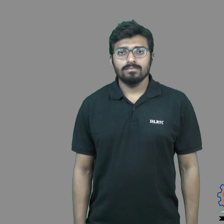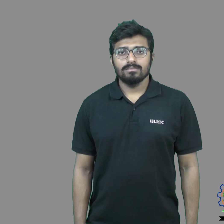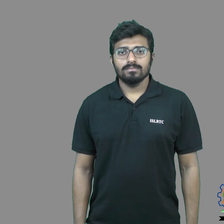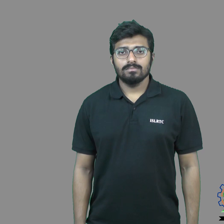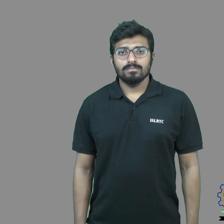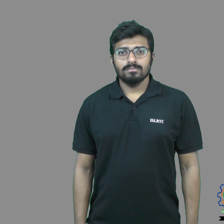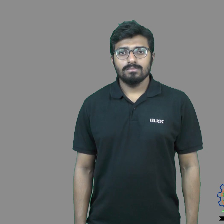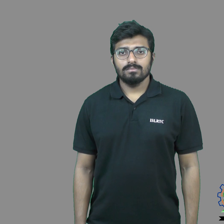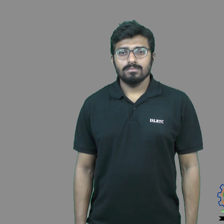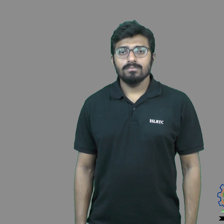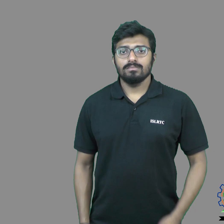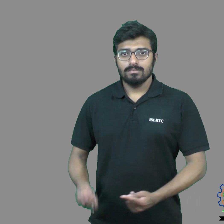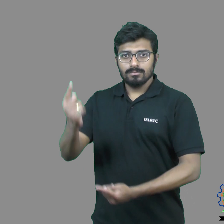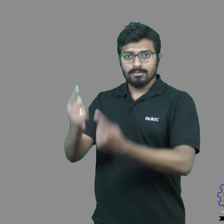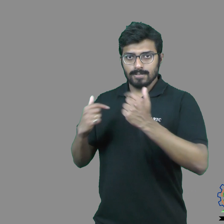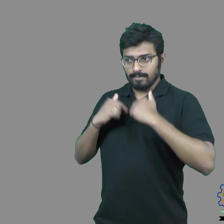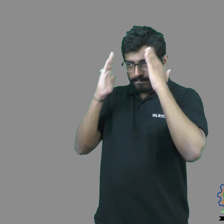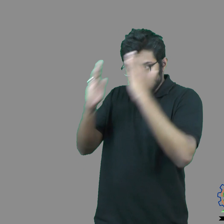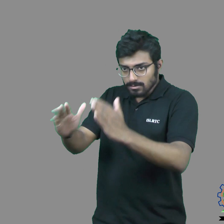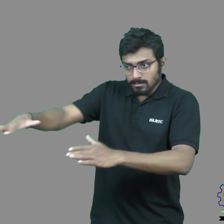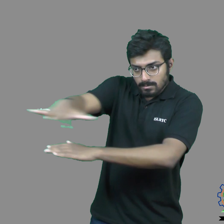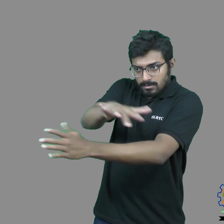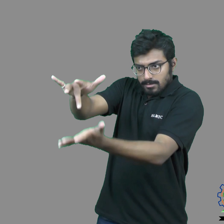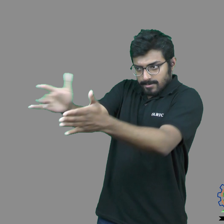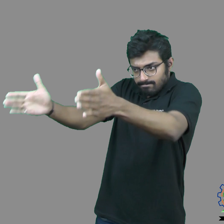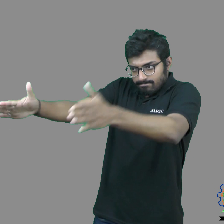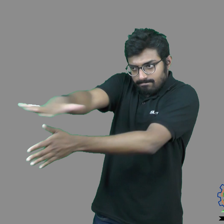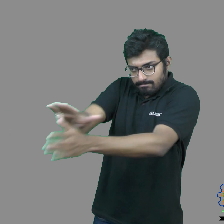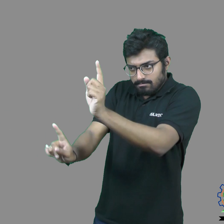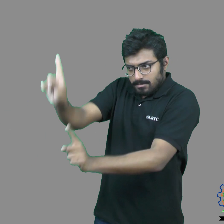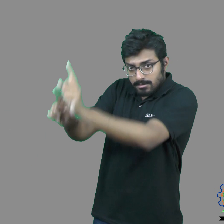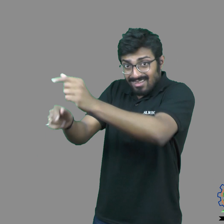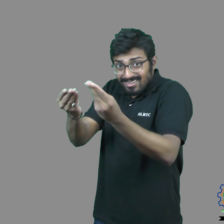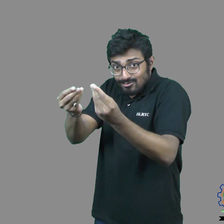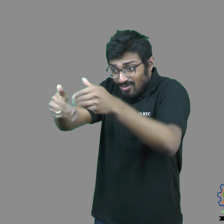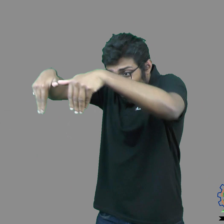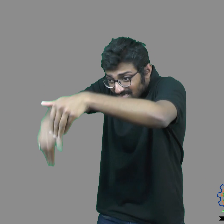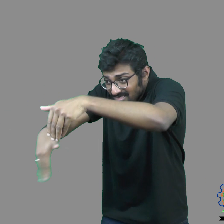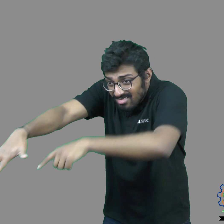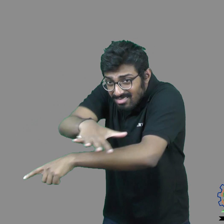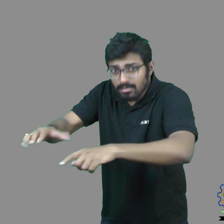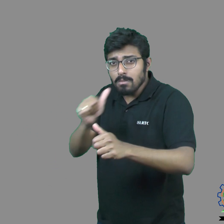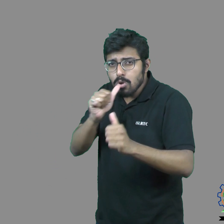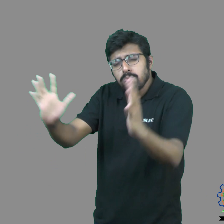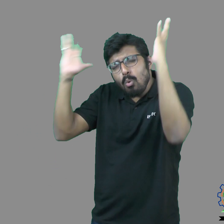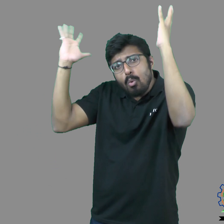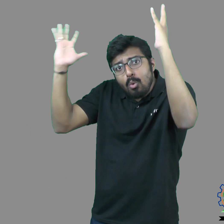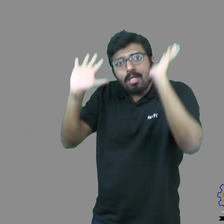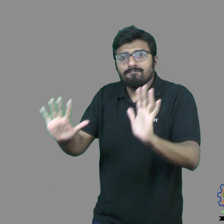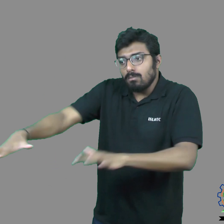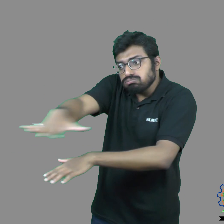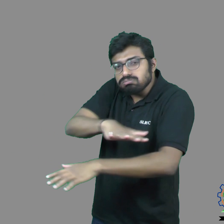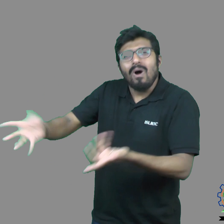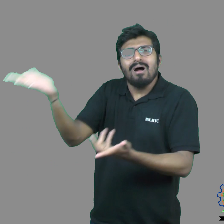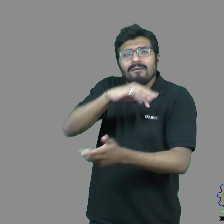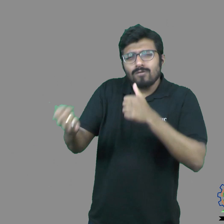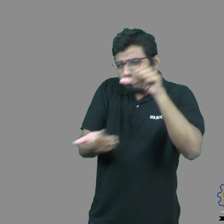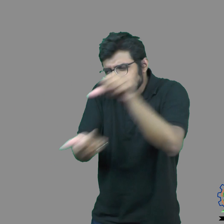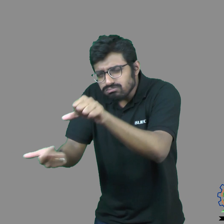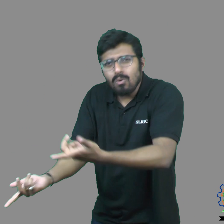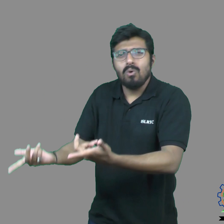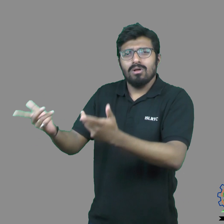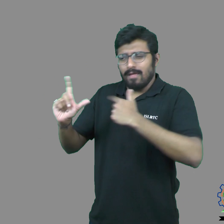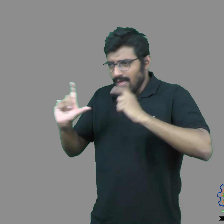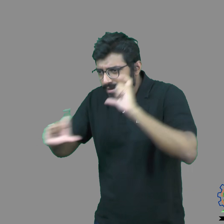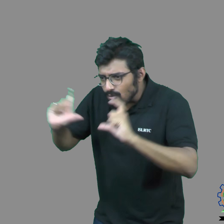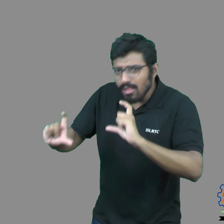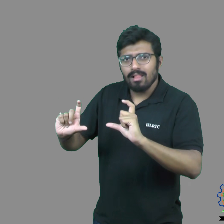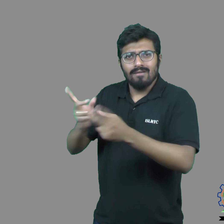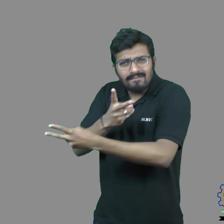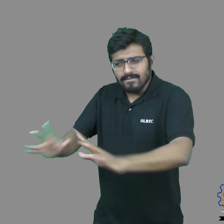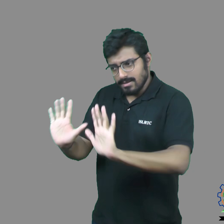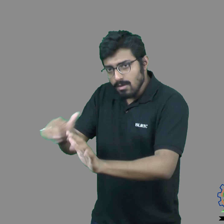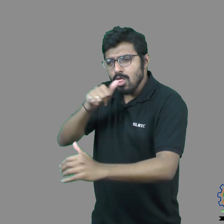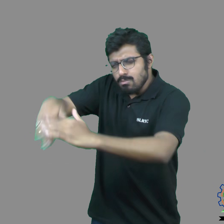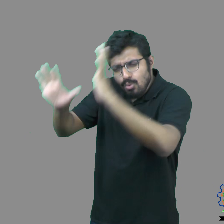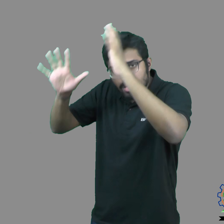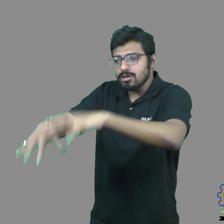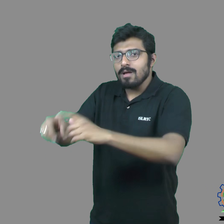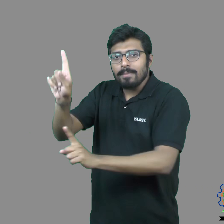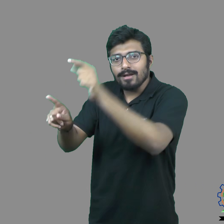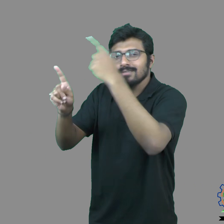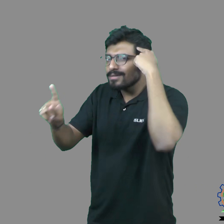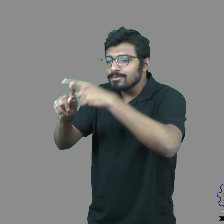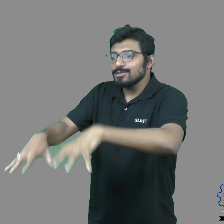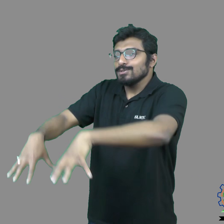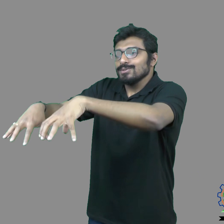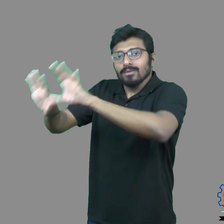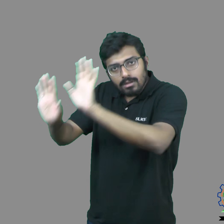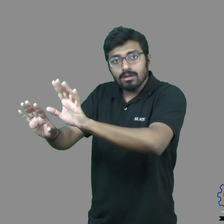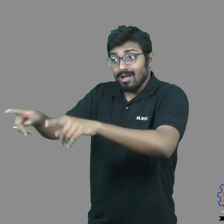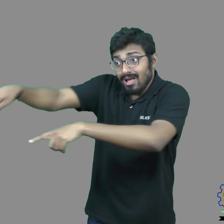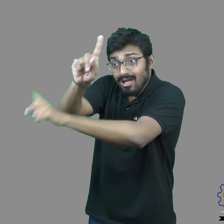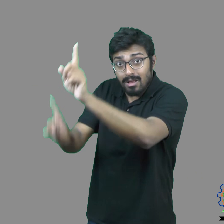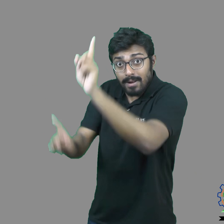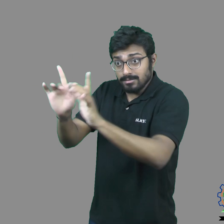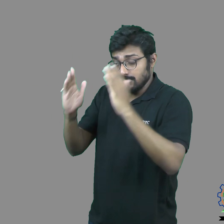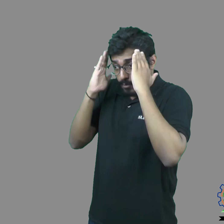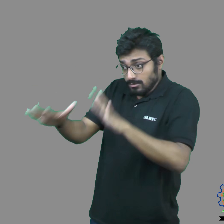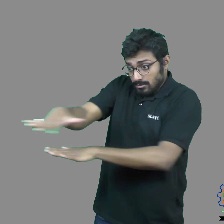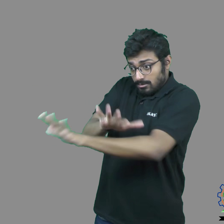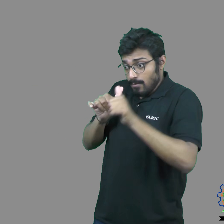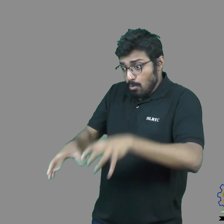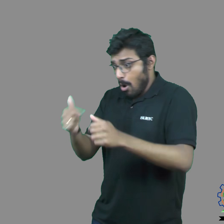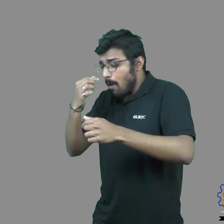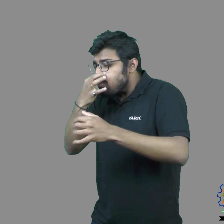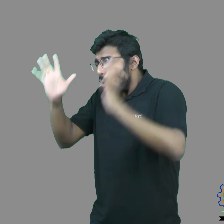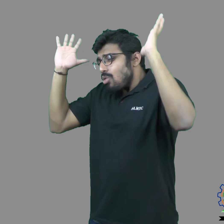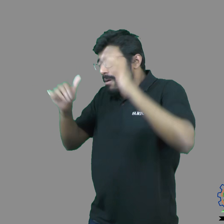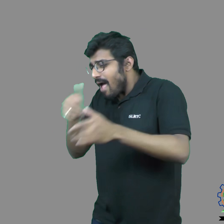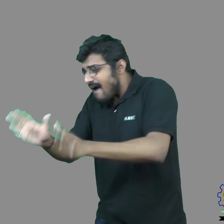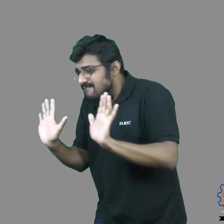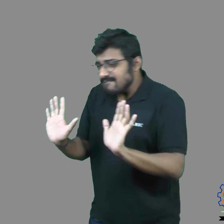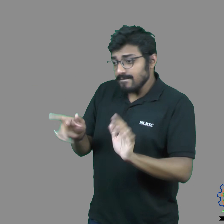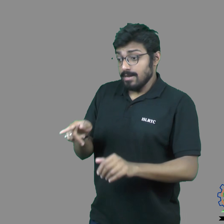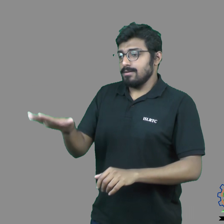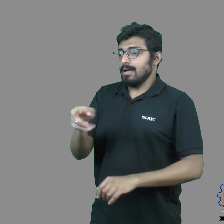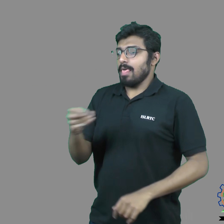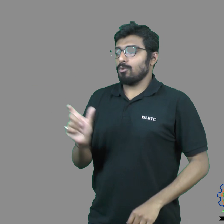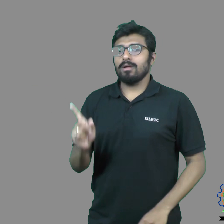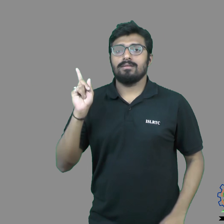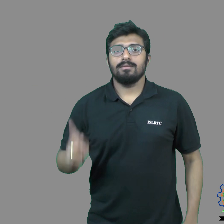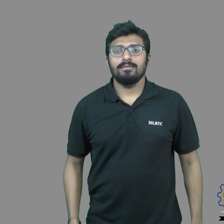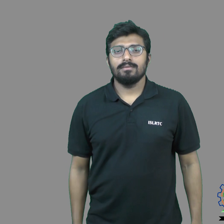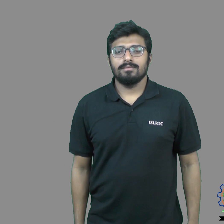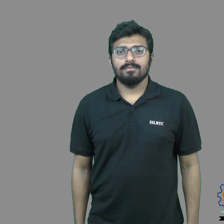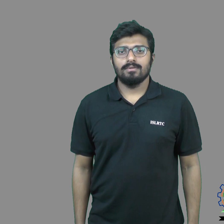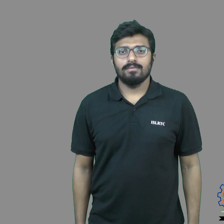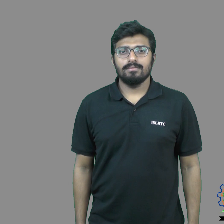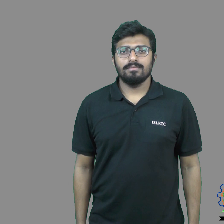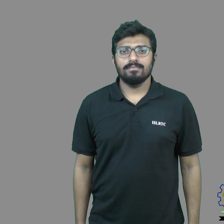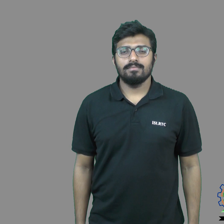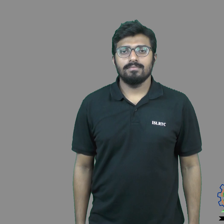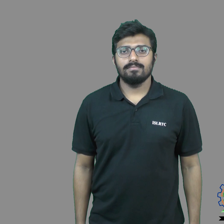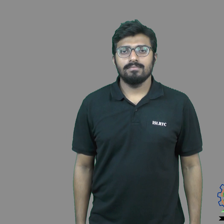Soil Water Storage